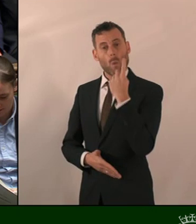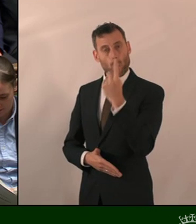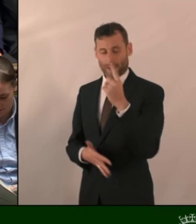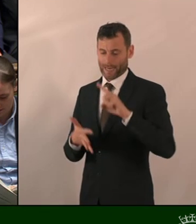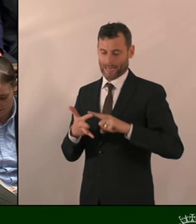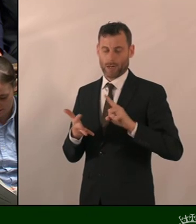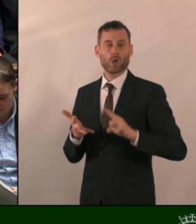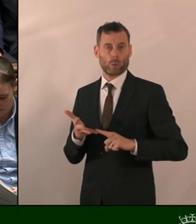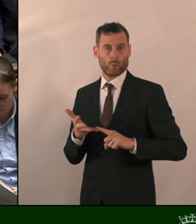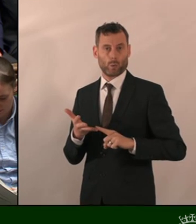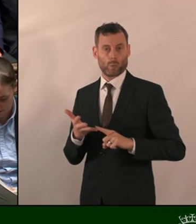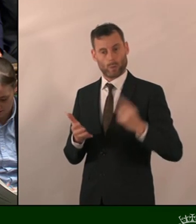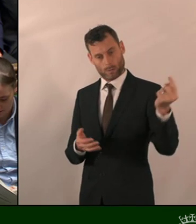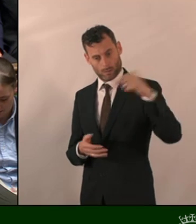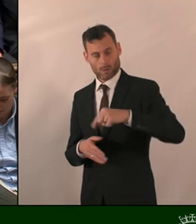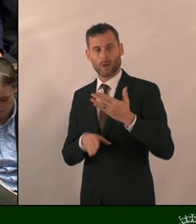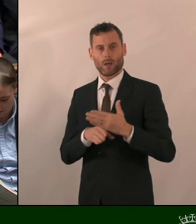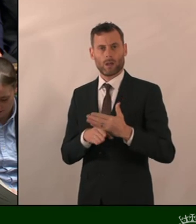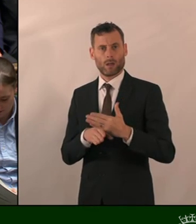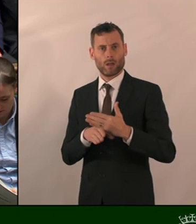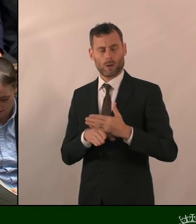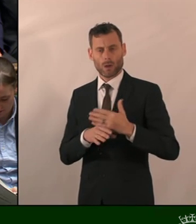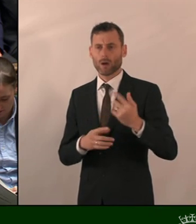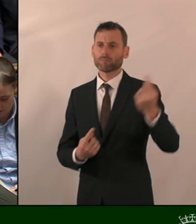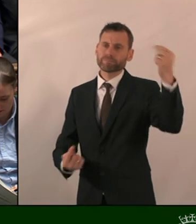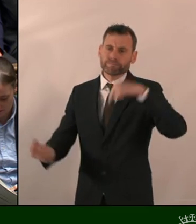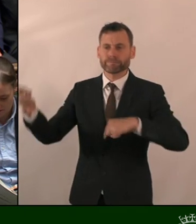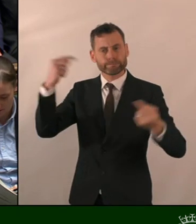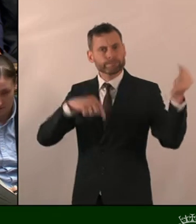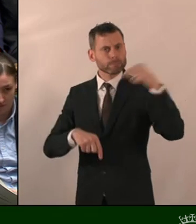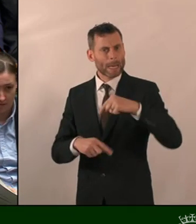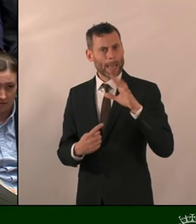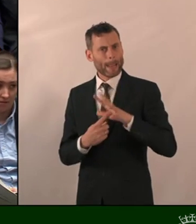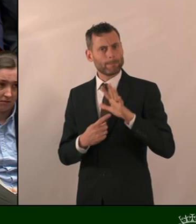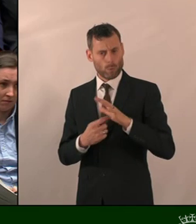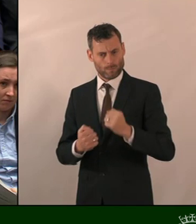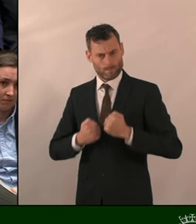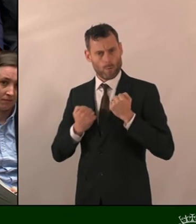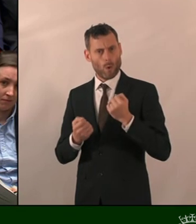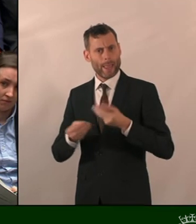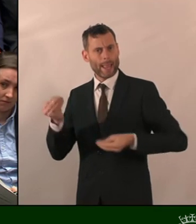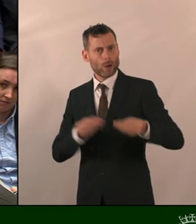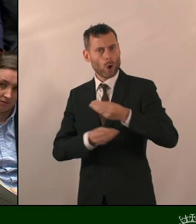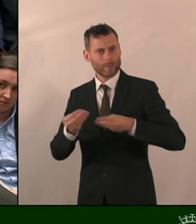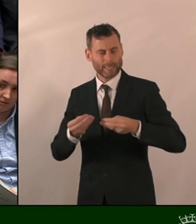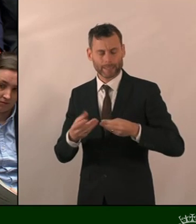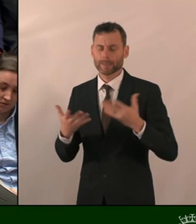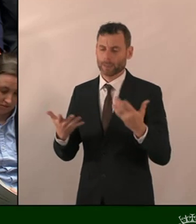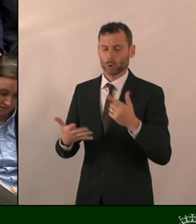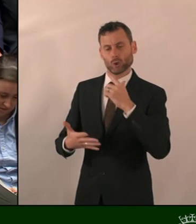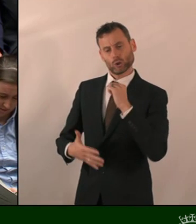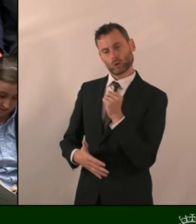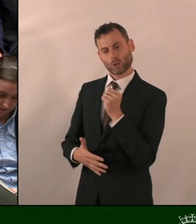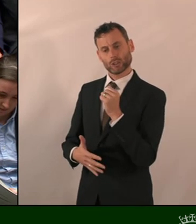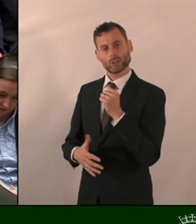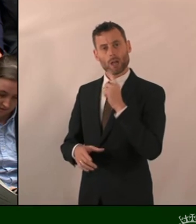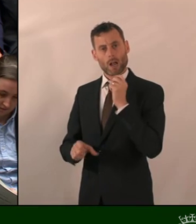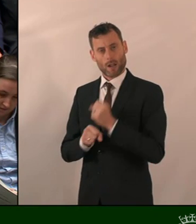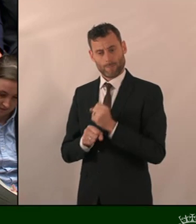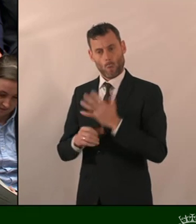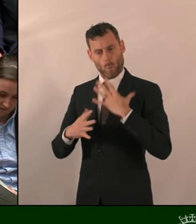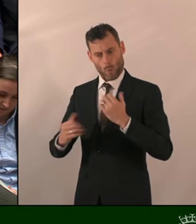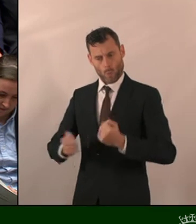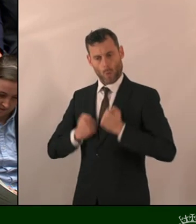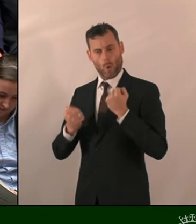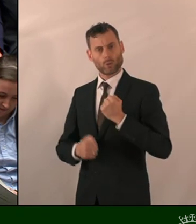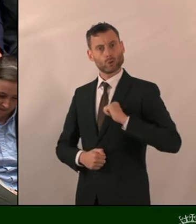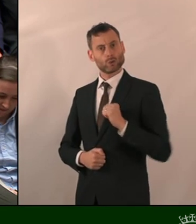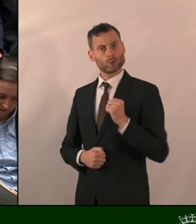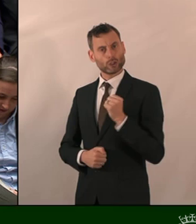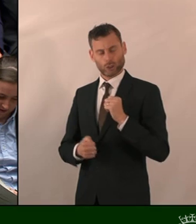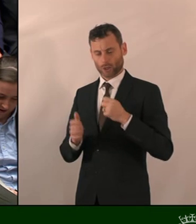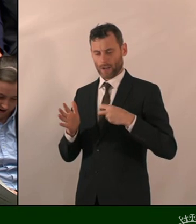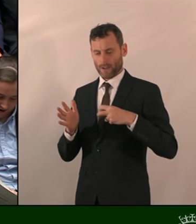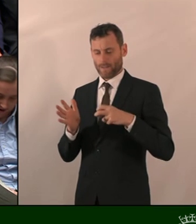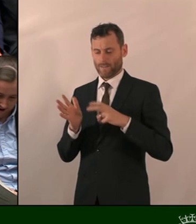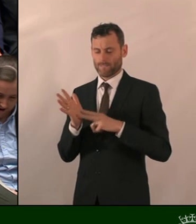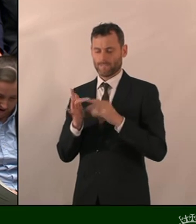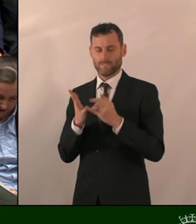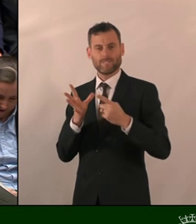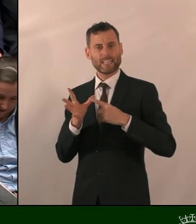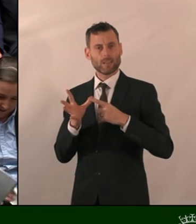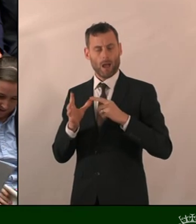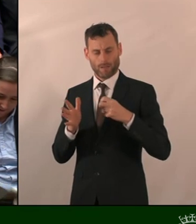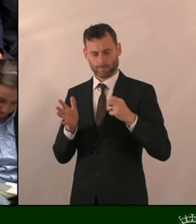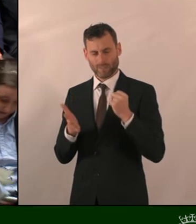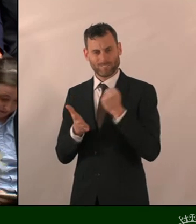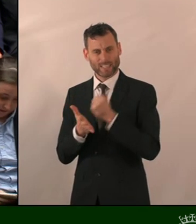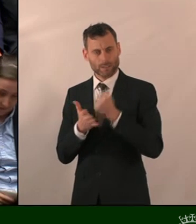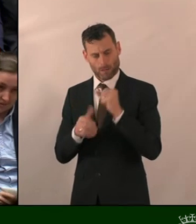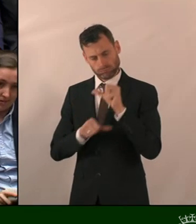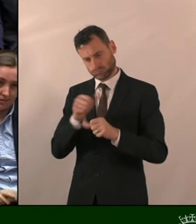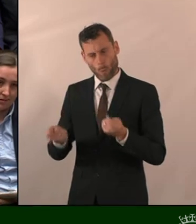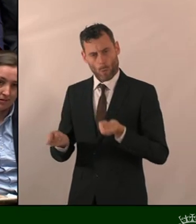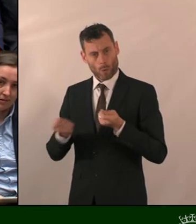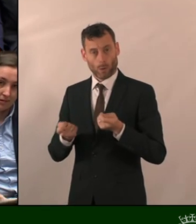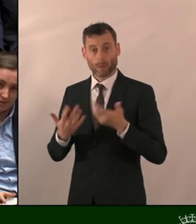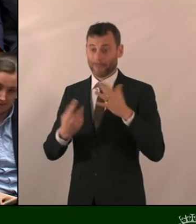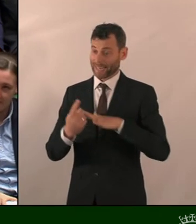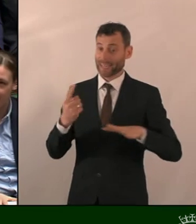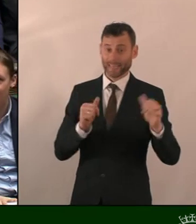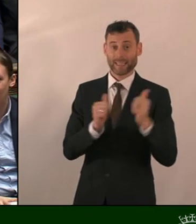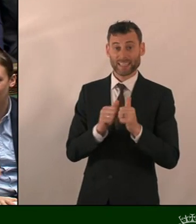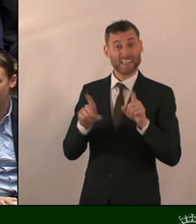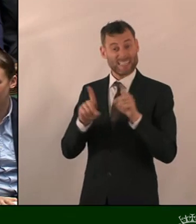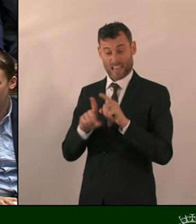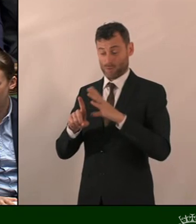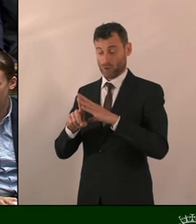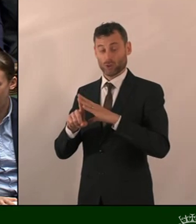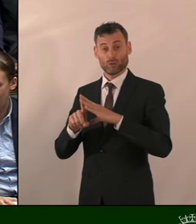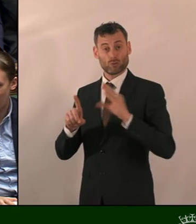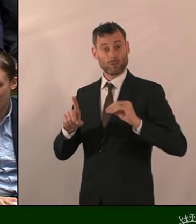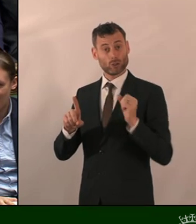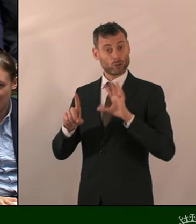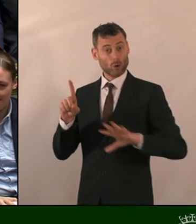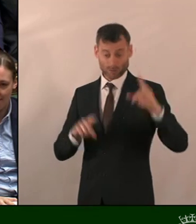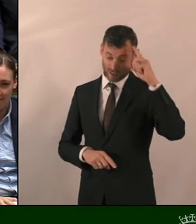Immigration is crucial for Scotland’s economy, so it is no wonder that the Scottish Government’s proposals for a Scottish visa system have been universally welcomed by businesses and charities alike—even the Scottish Tories think it is a good idea.